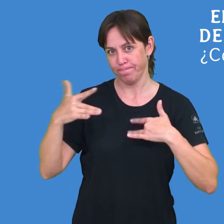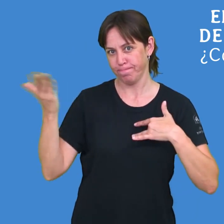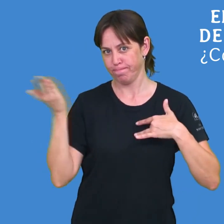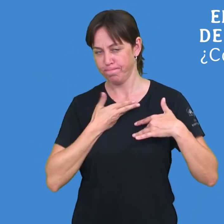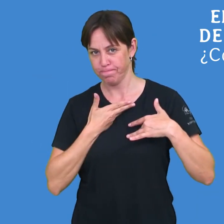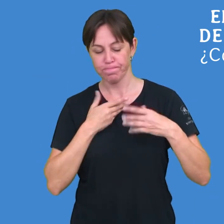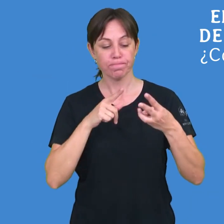afectar